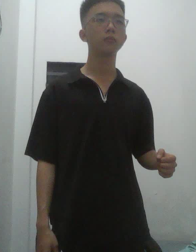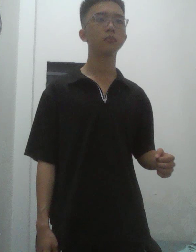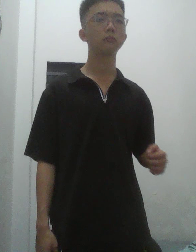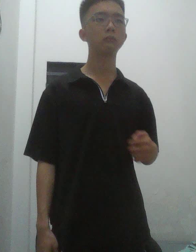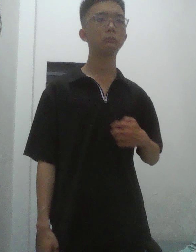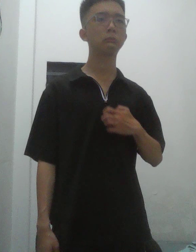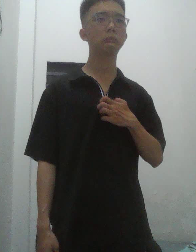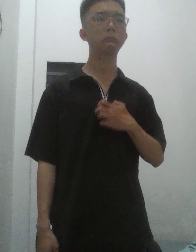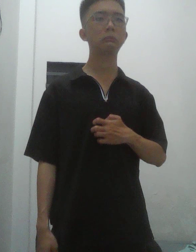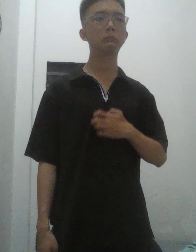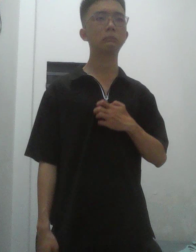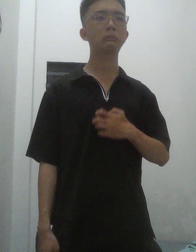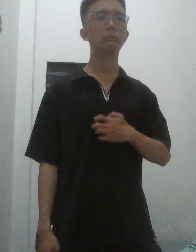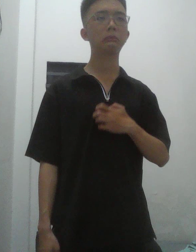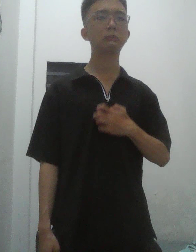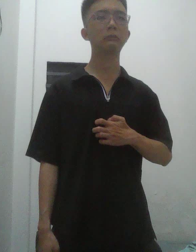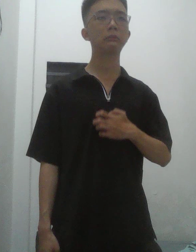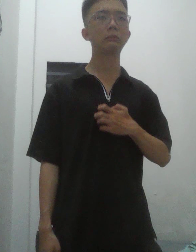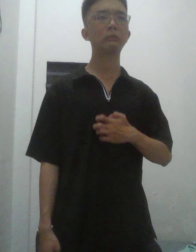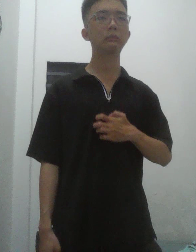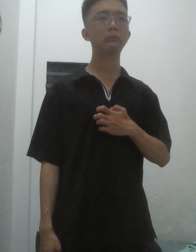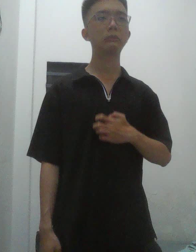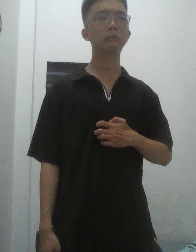ghen